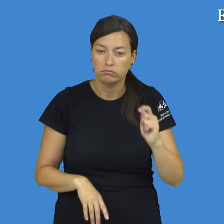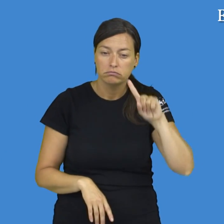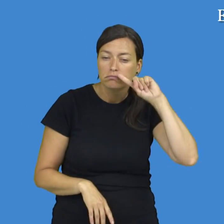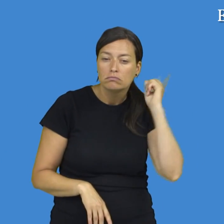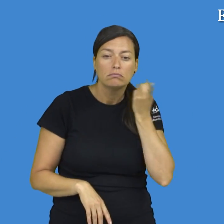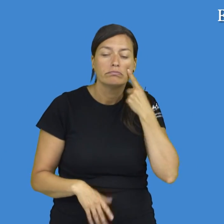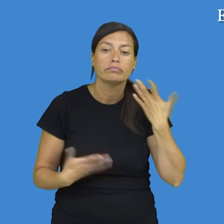descubrir